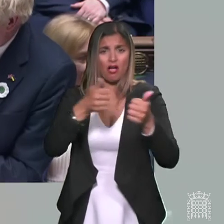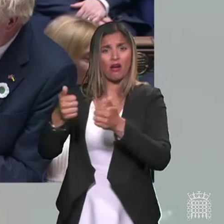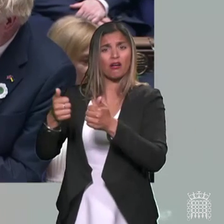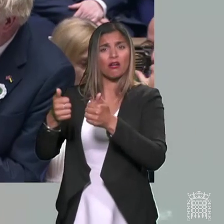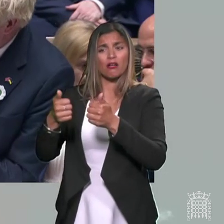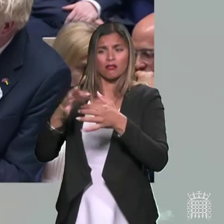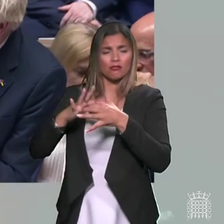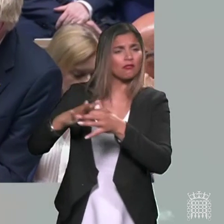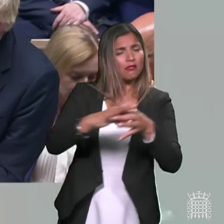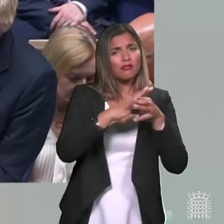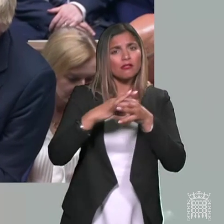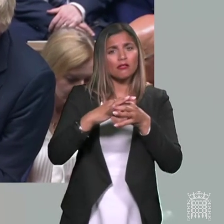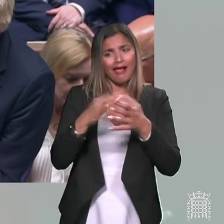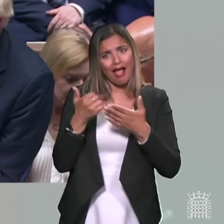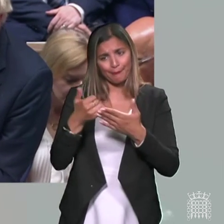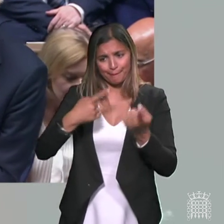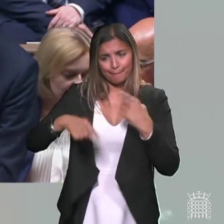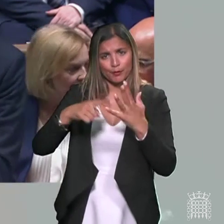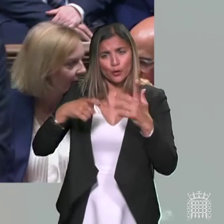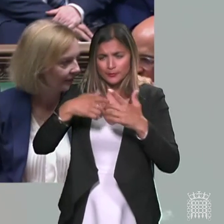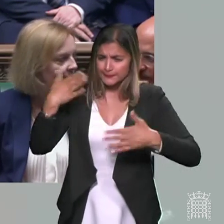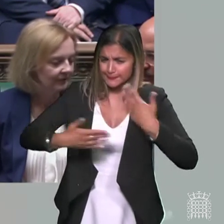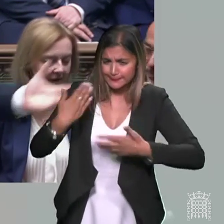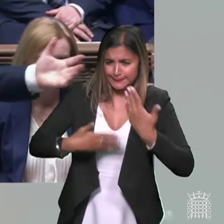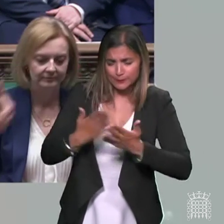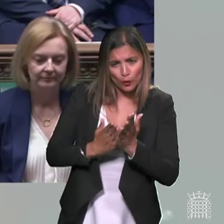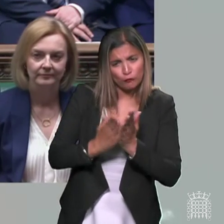I just want to say to the right honourable and learned Gentleman that the next leader of